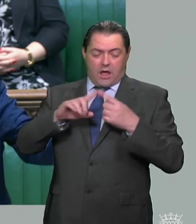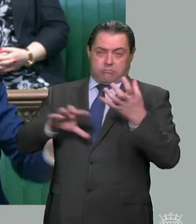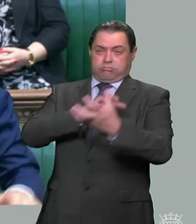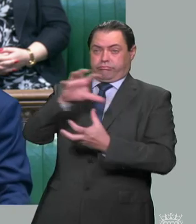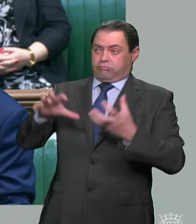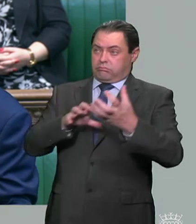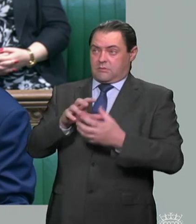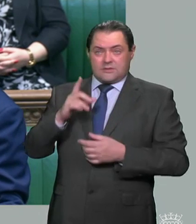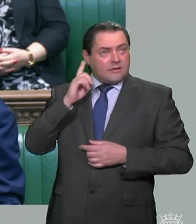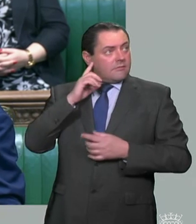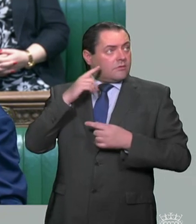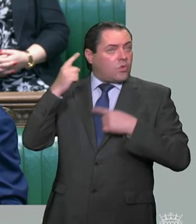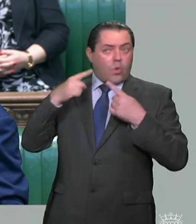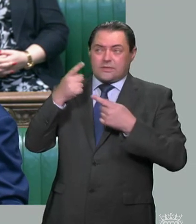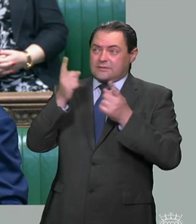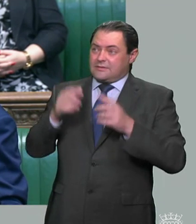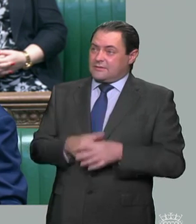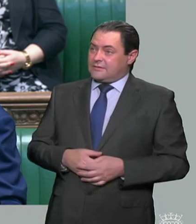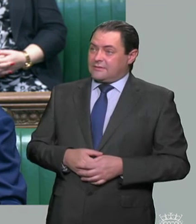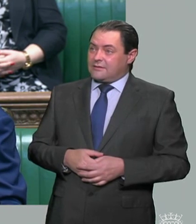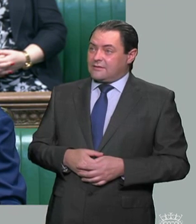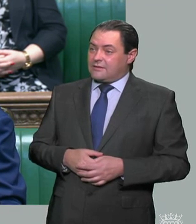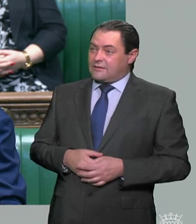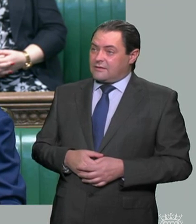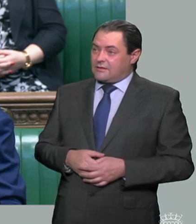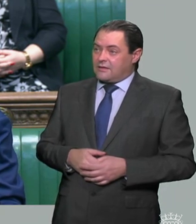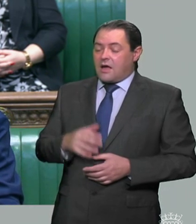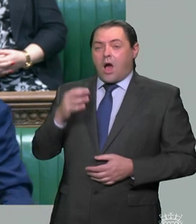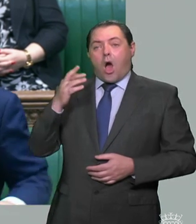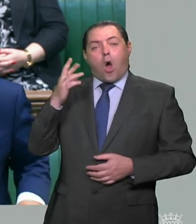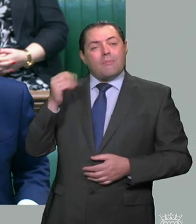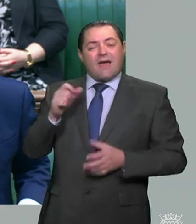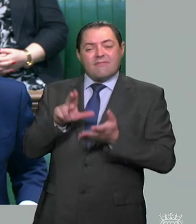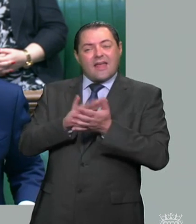There is a lot of noise, Mr Speaker; I hope they have all got their NHS app on.